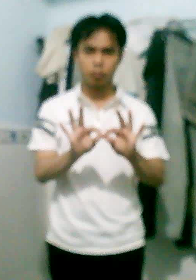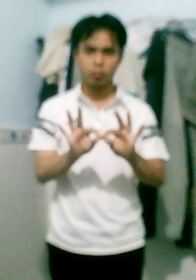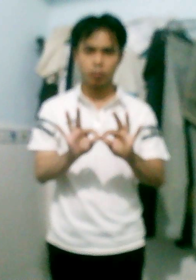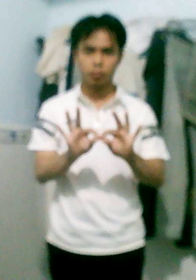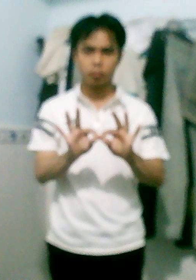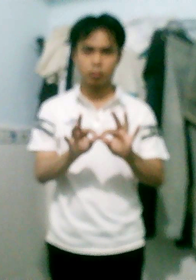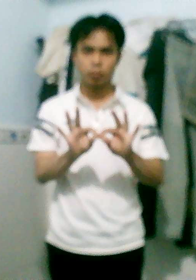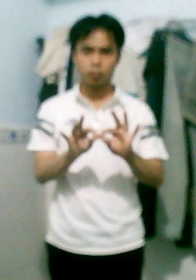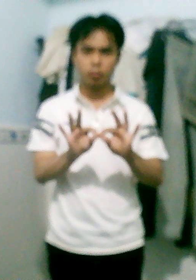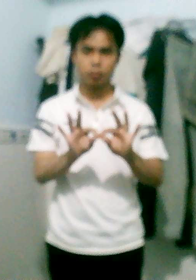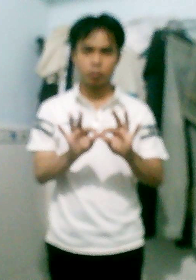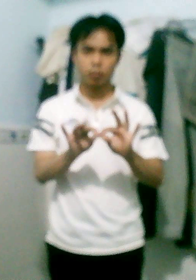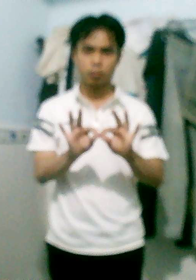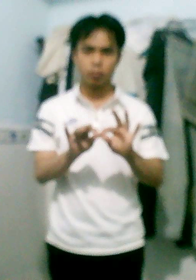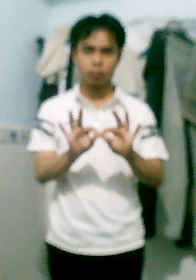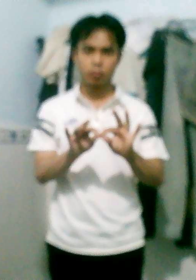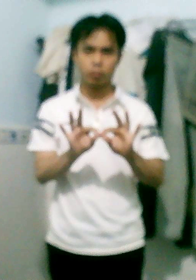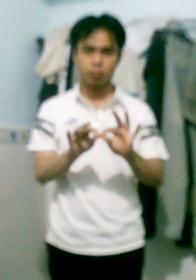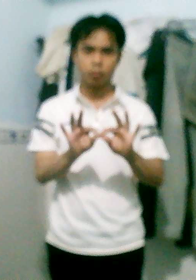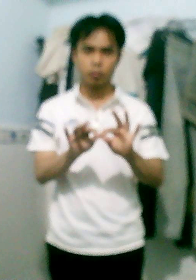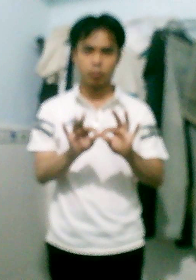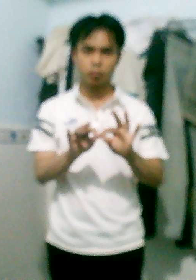phien dich